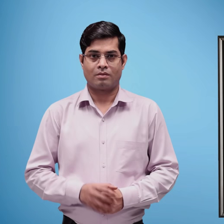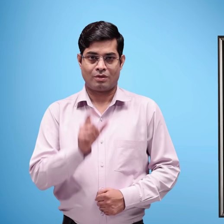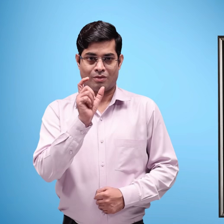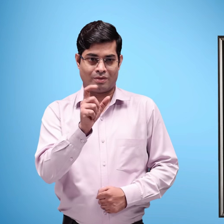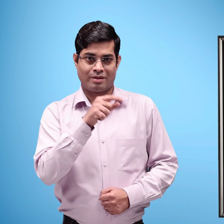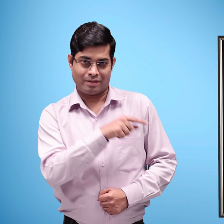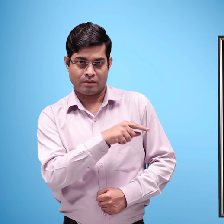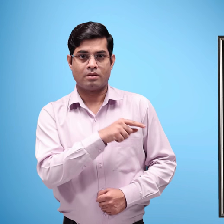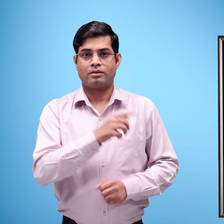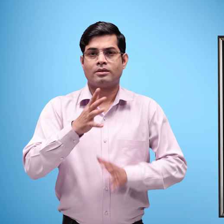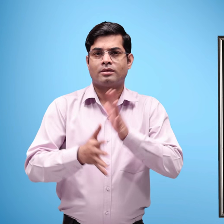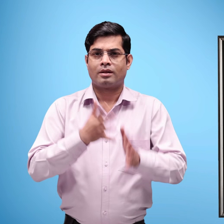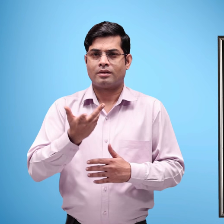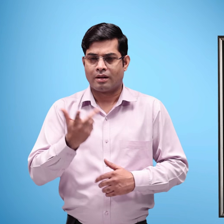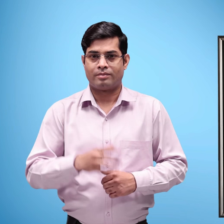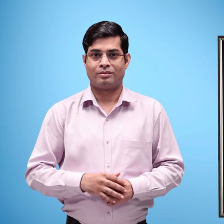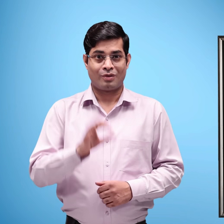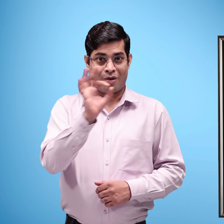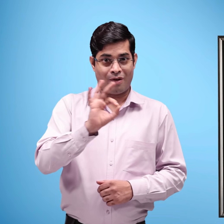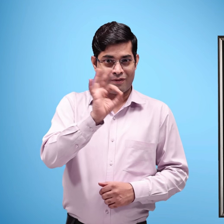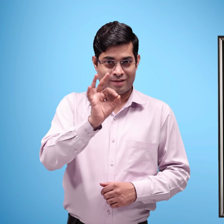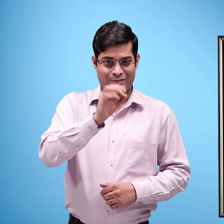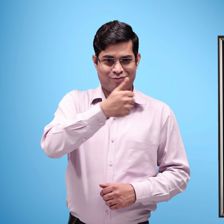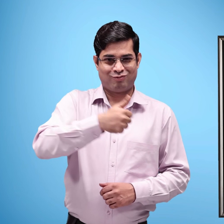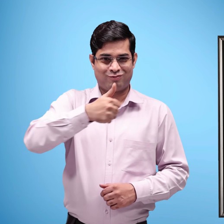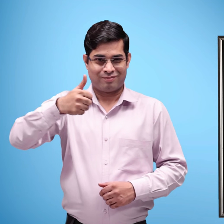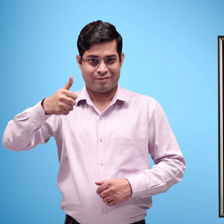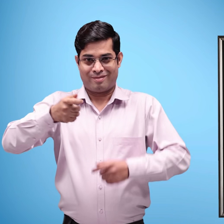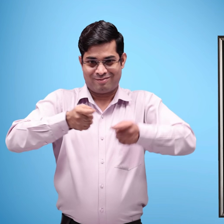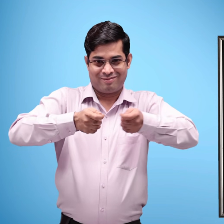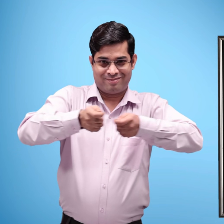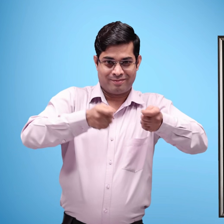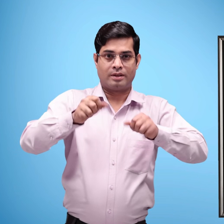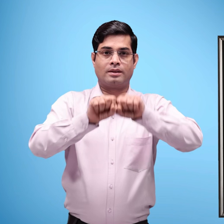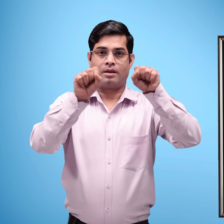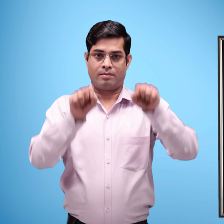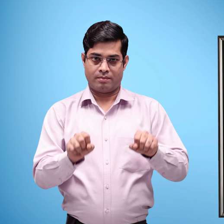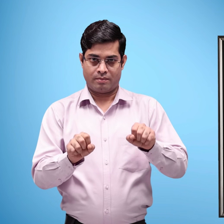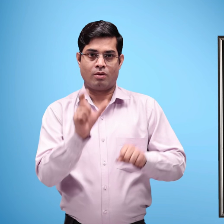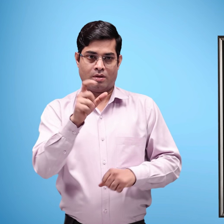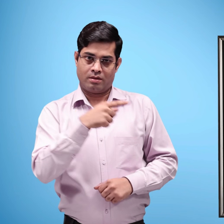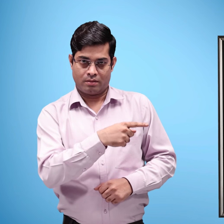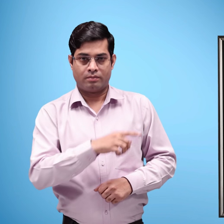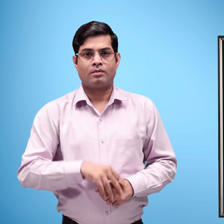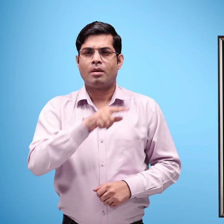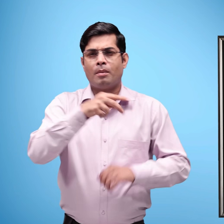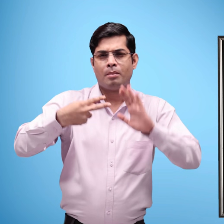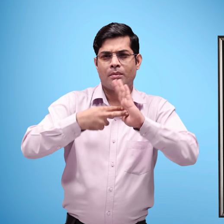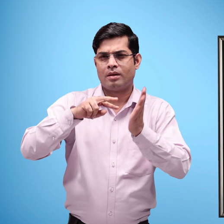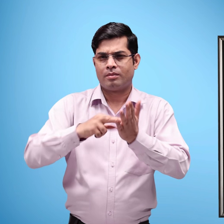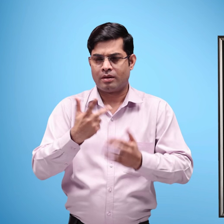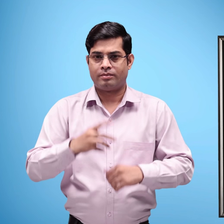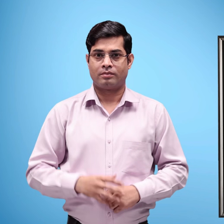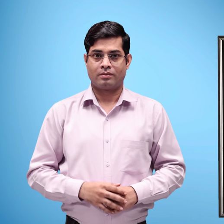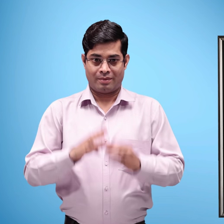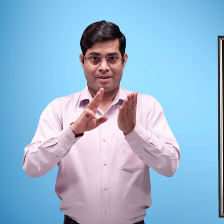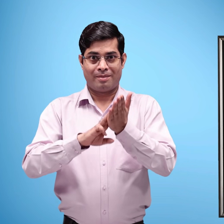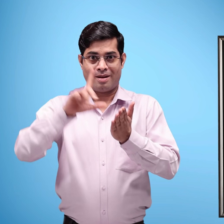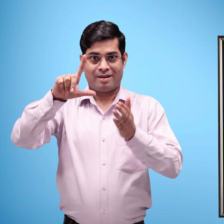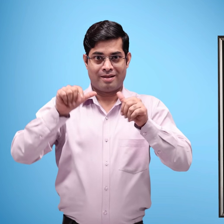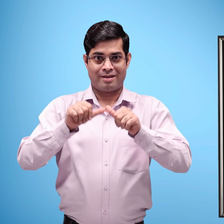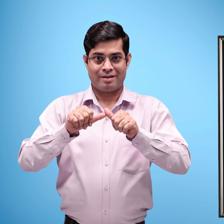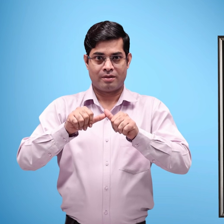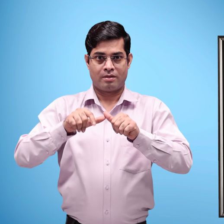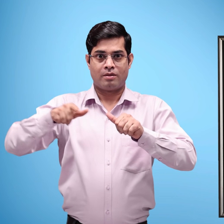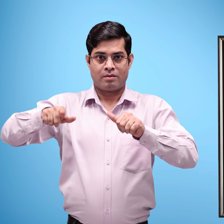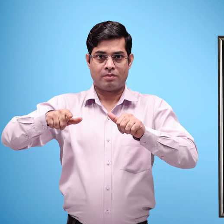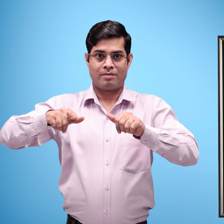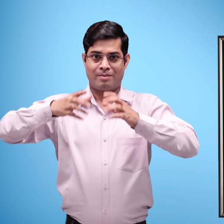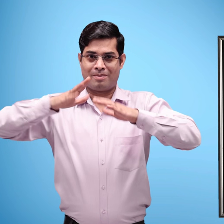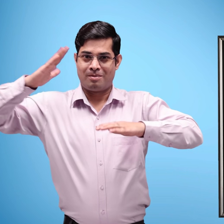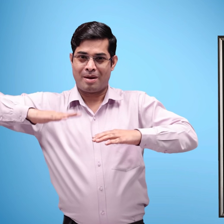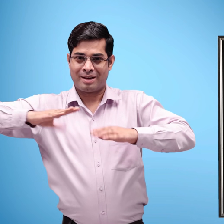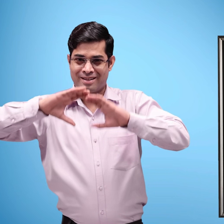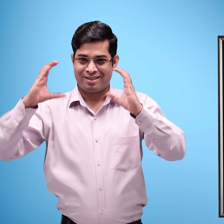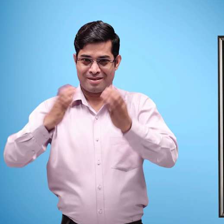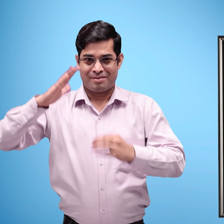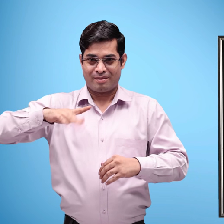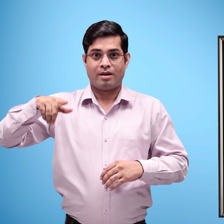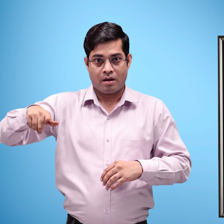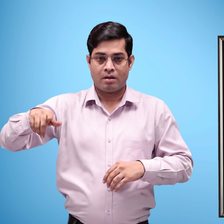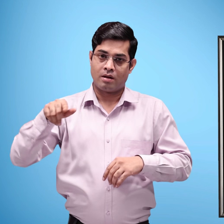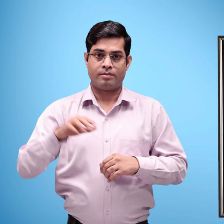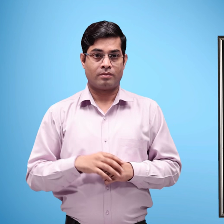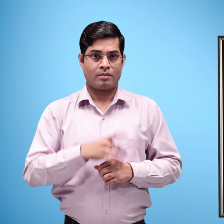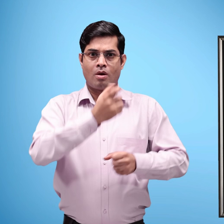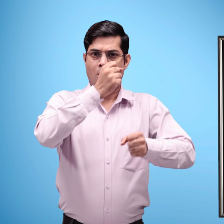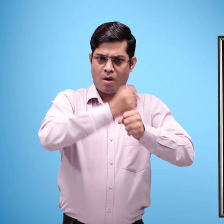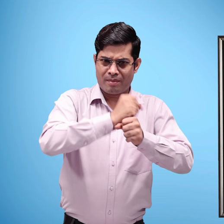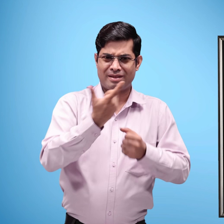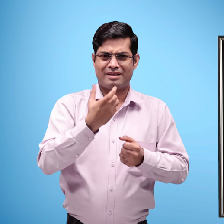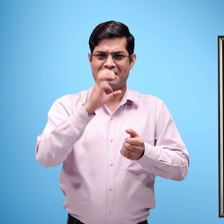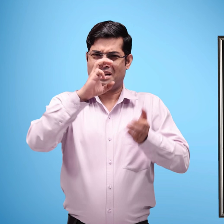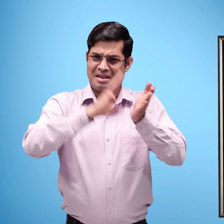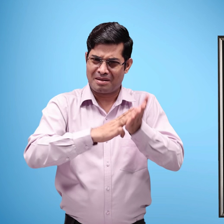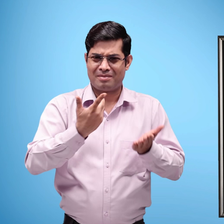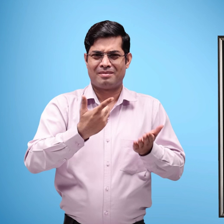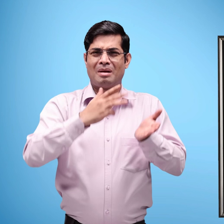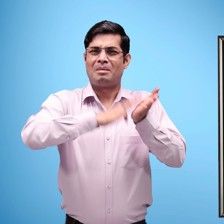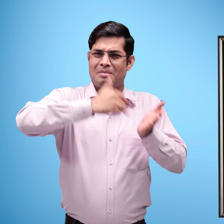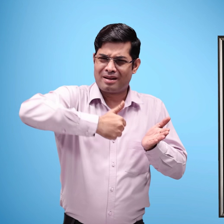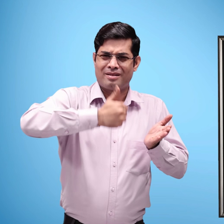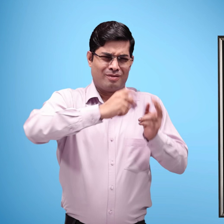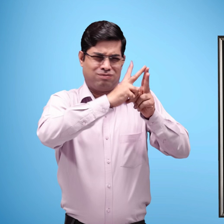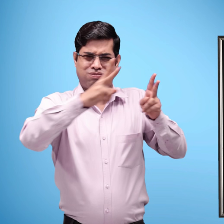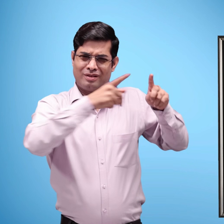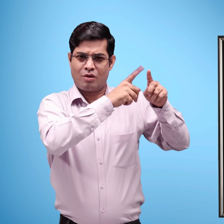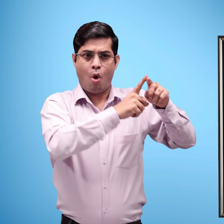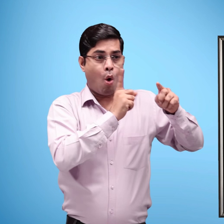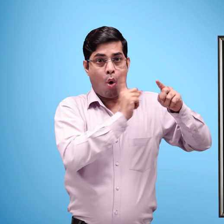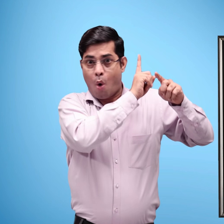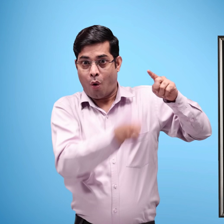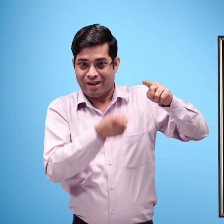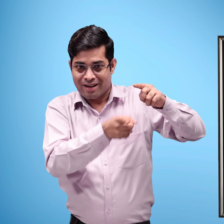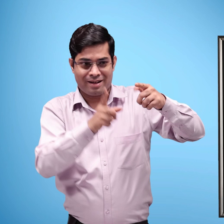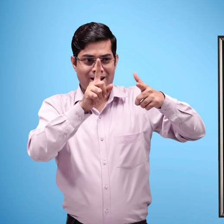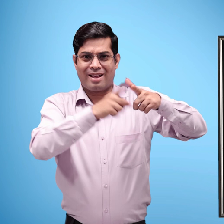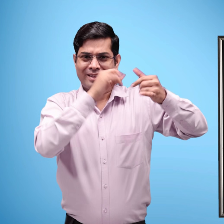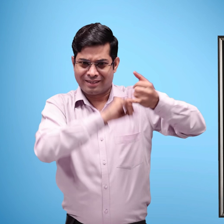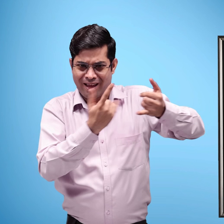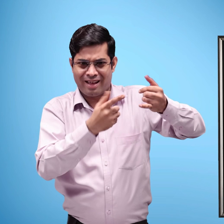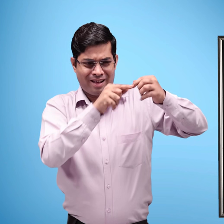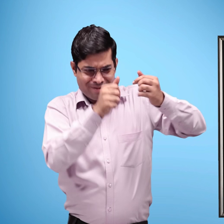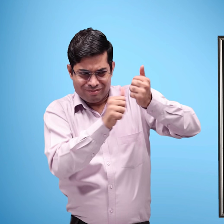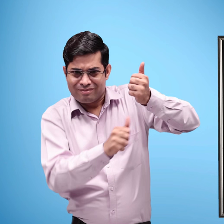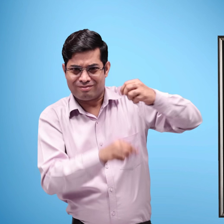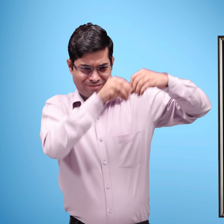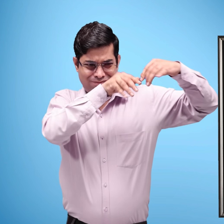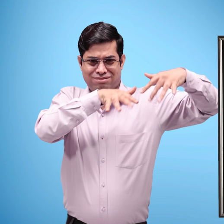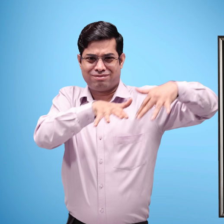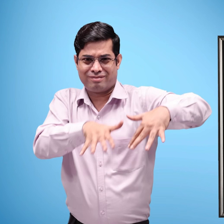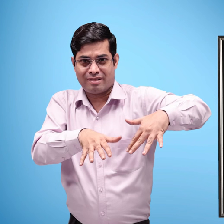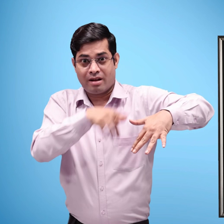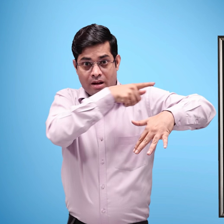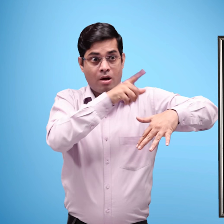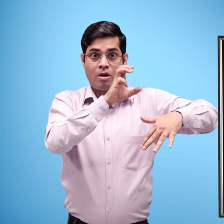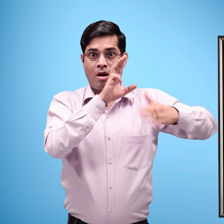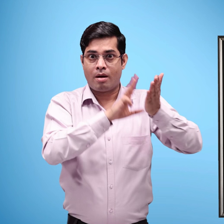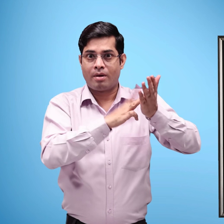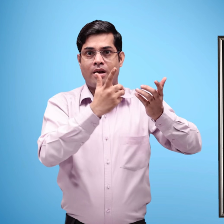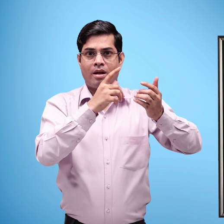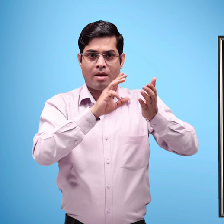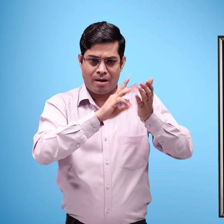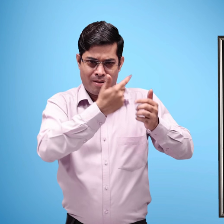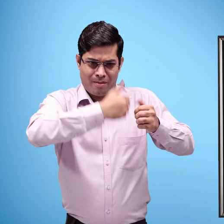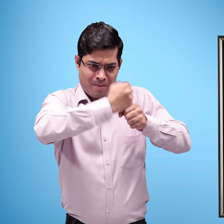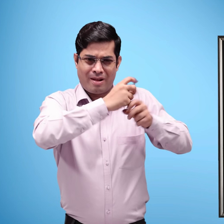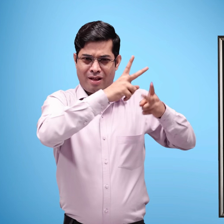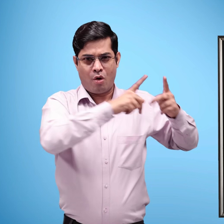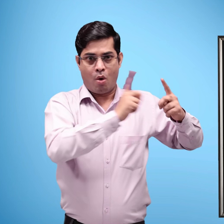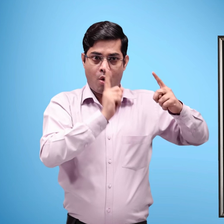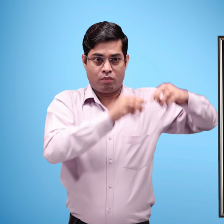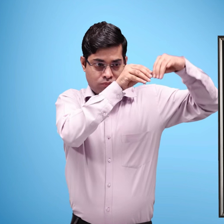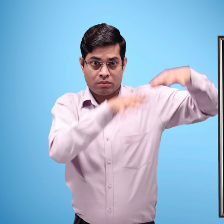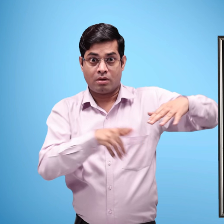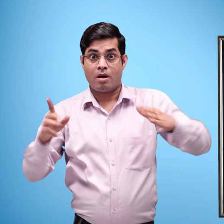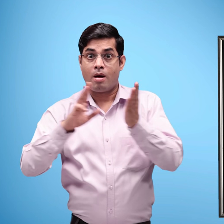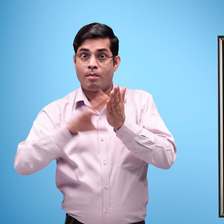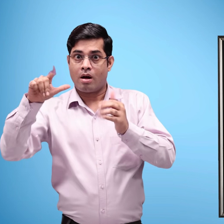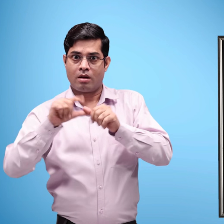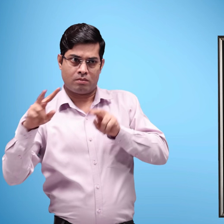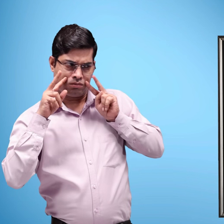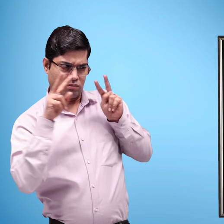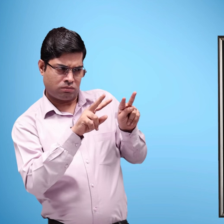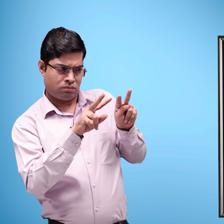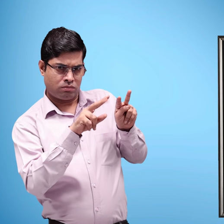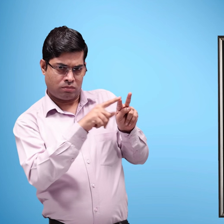Executive This sign means executive. It refers to the part of the government that includes the government departments and various ministers who head them. The overall head is the chief minister.